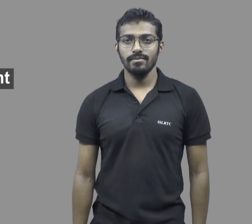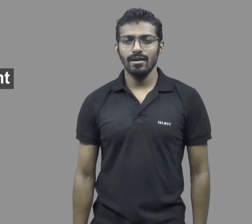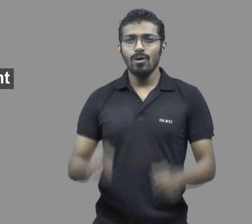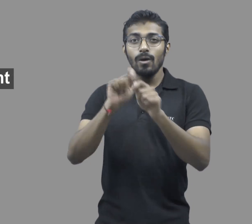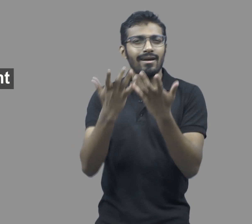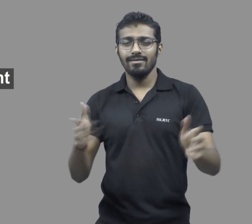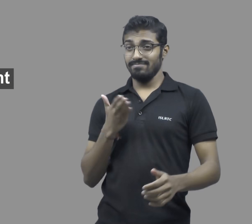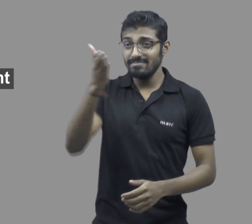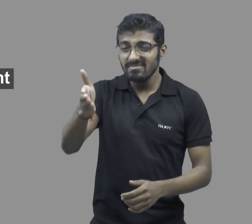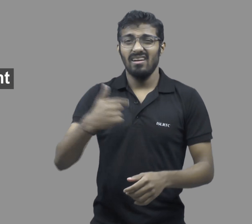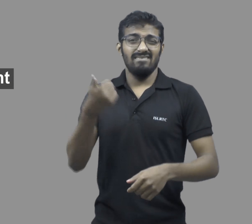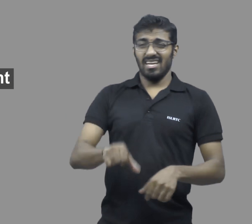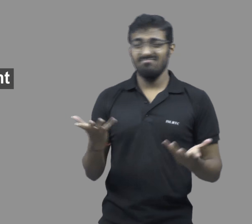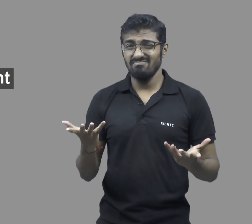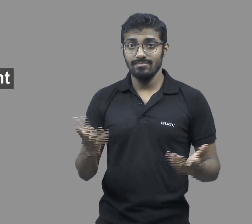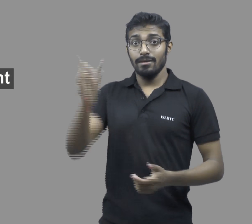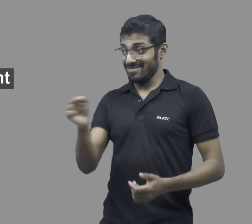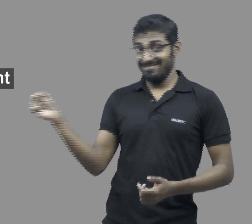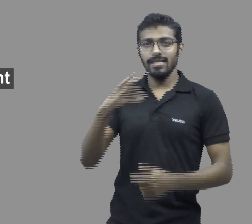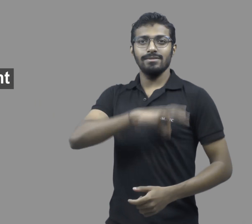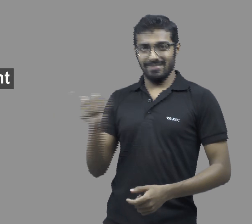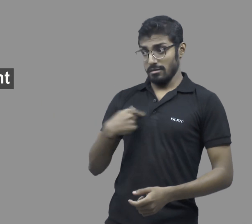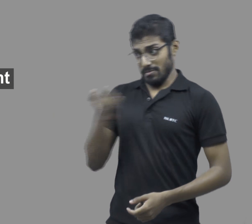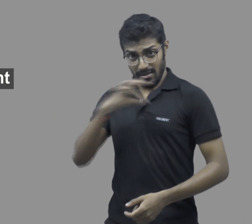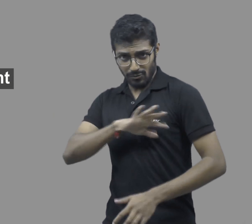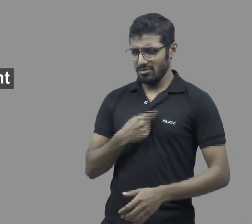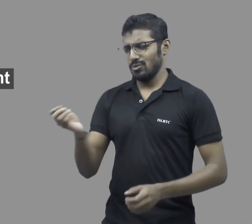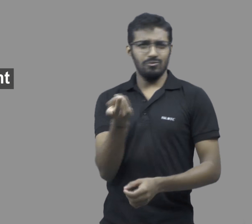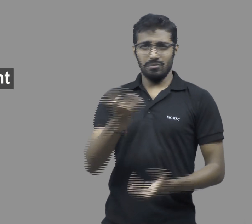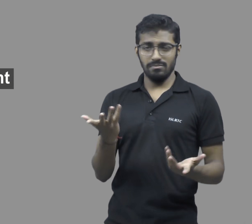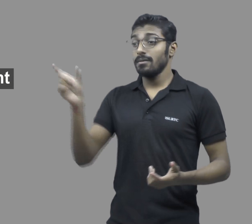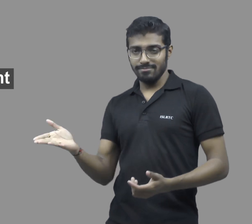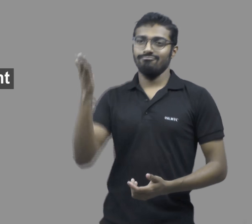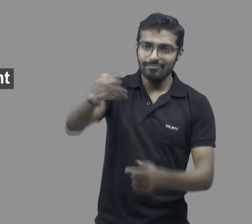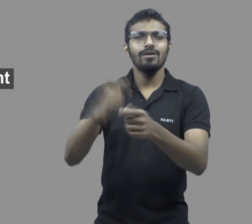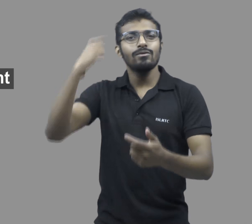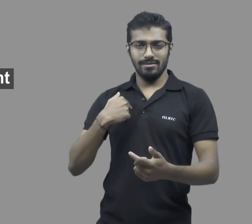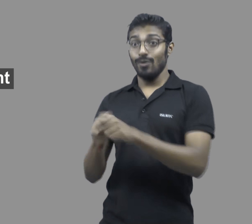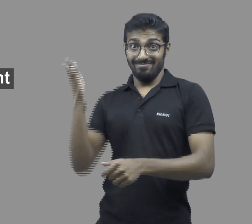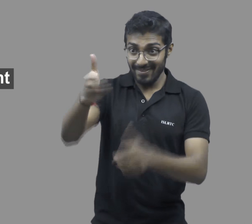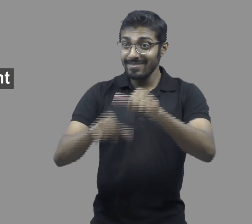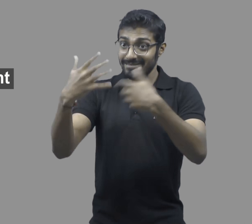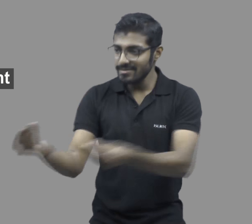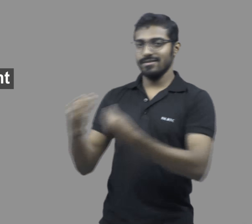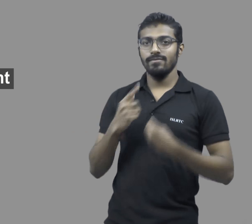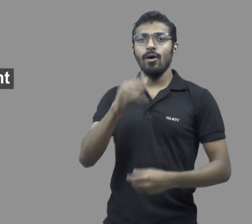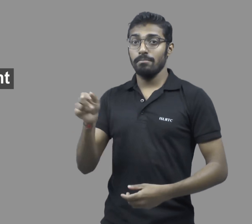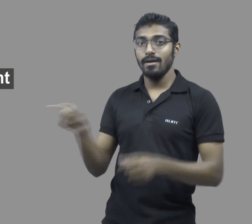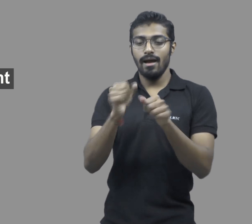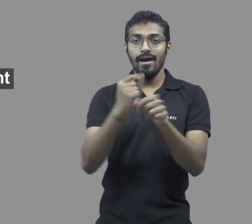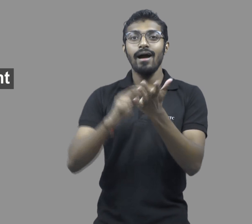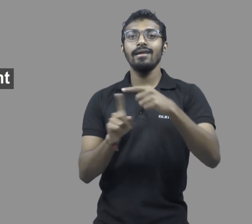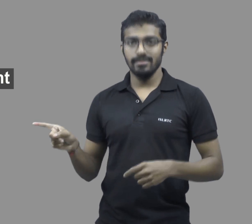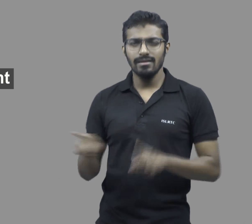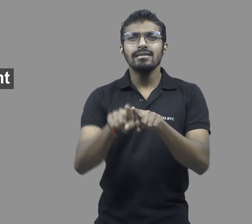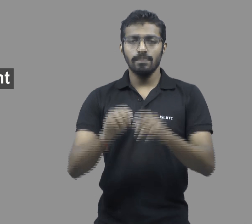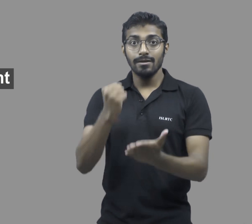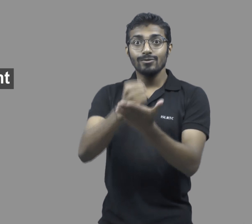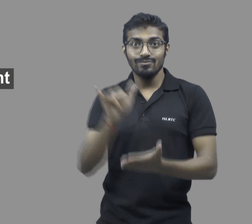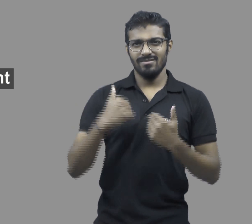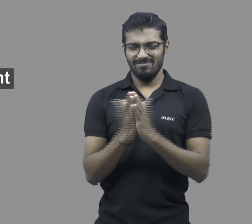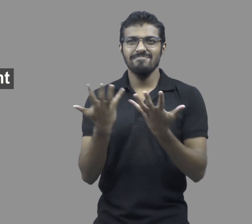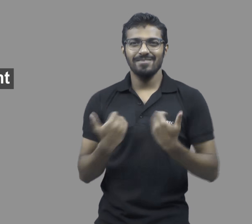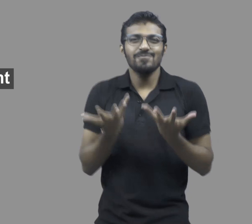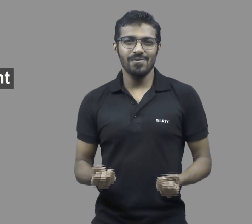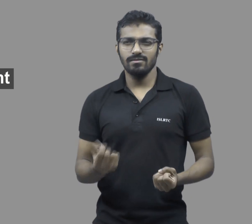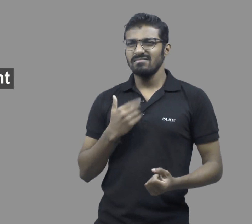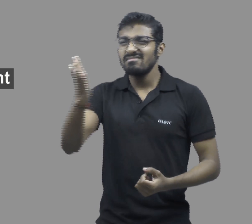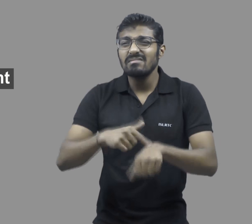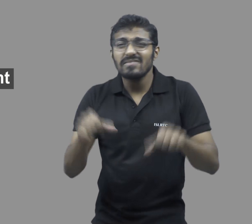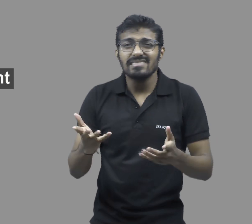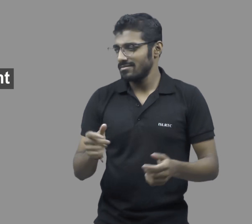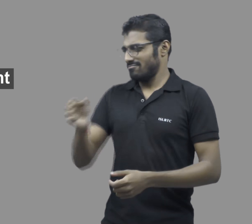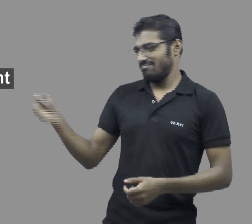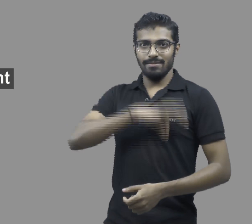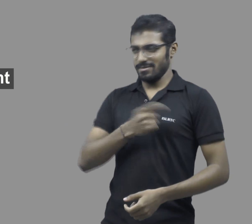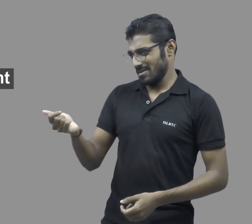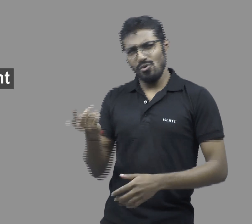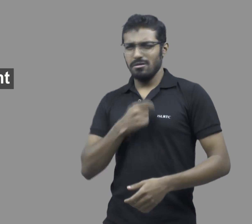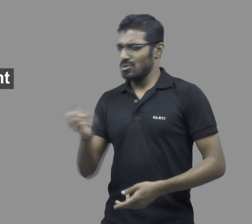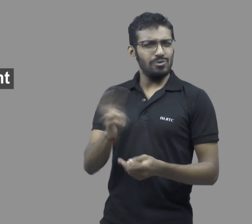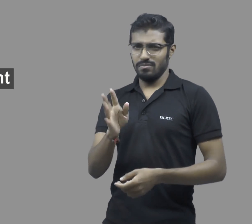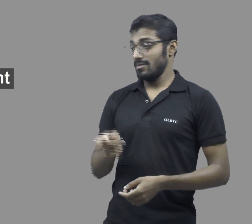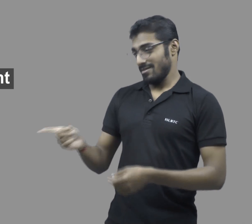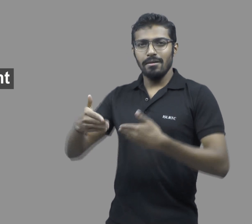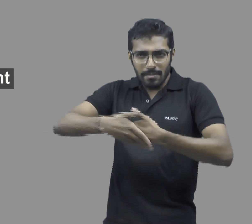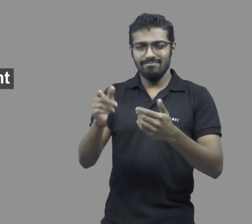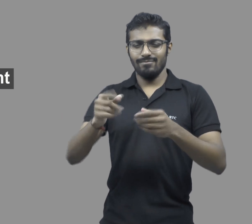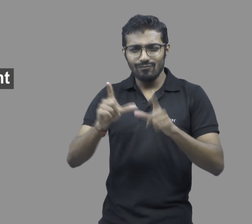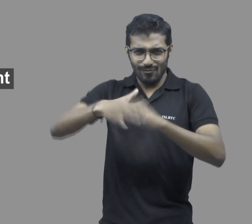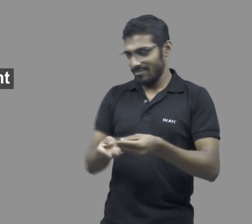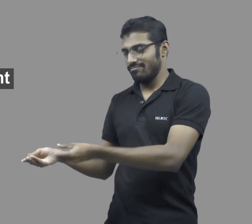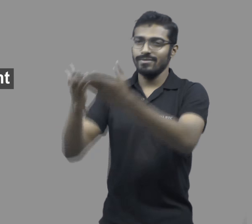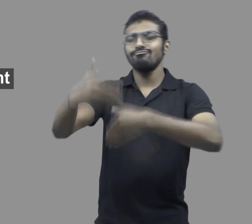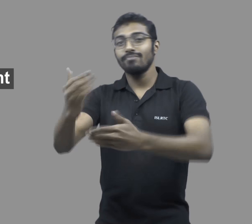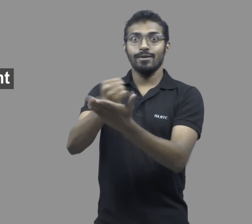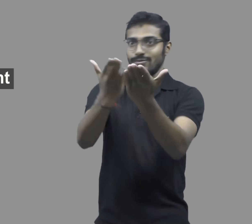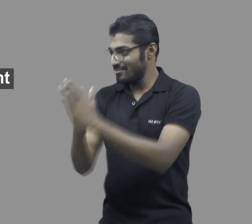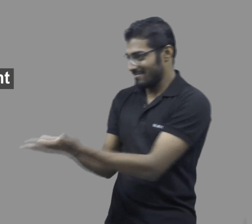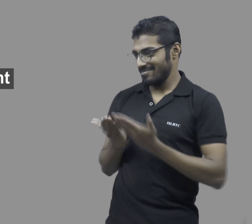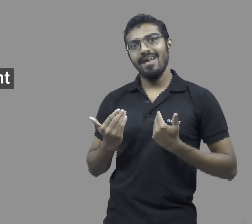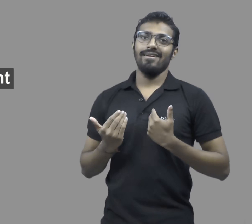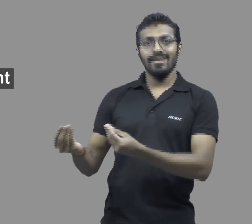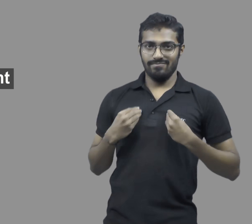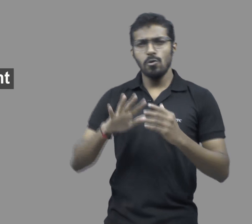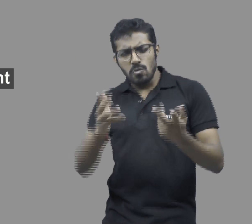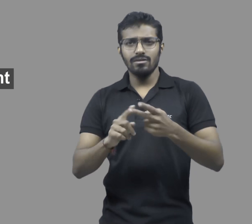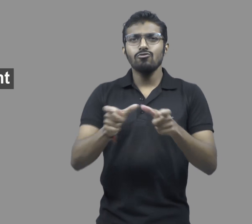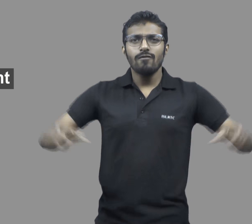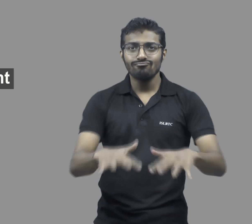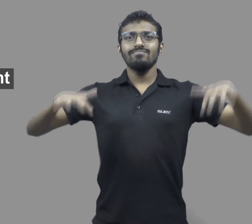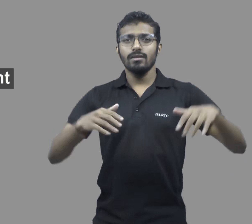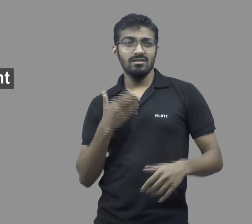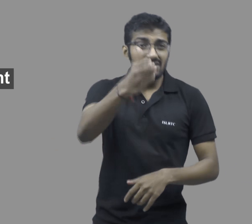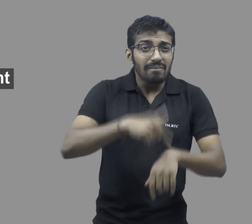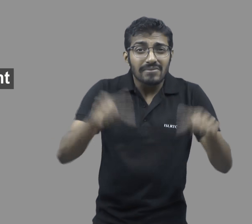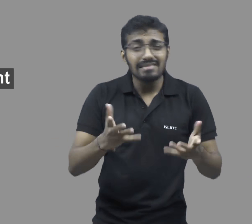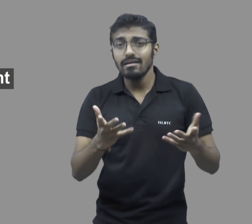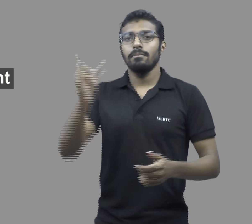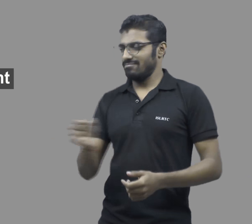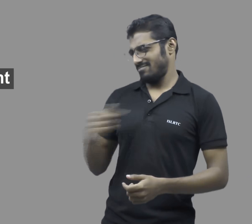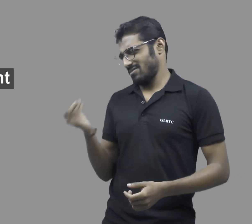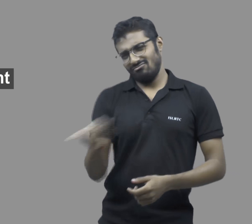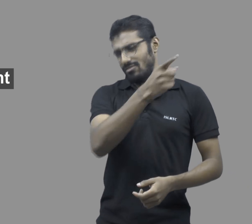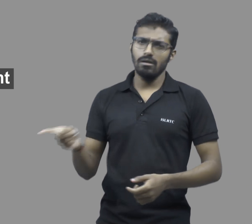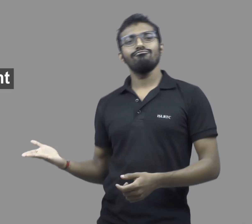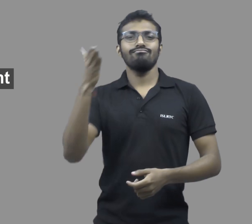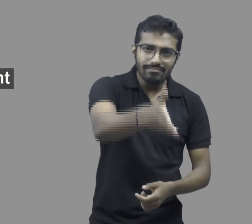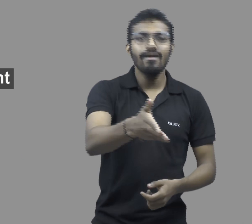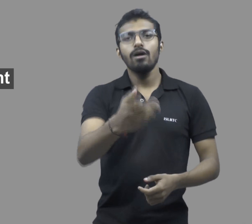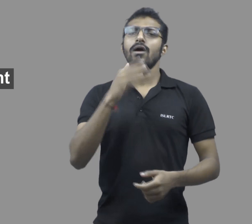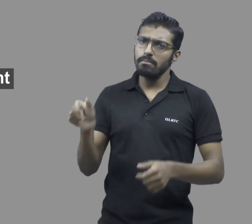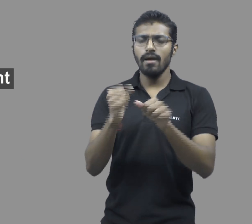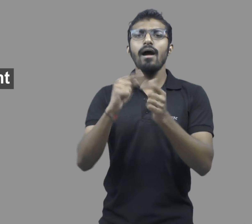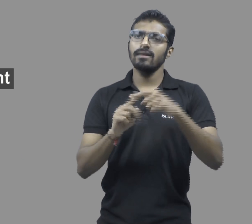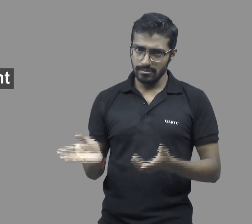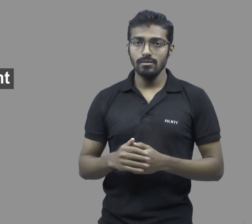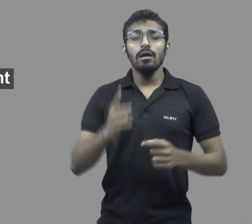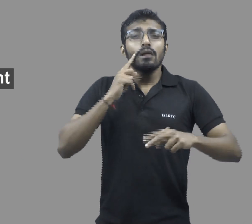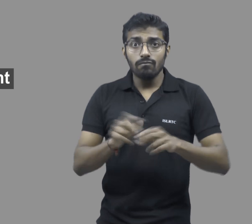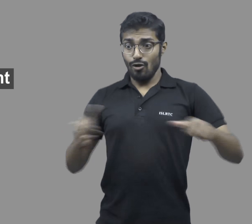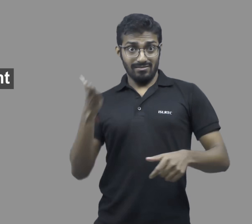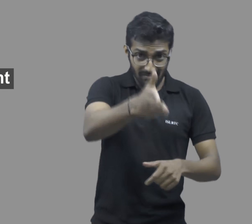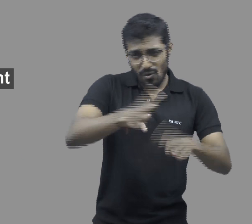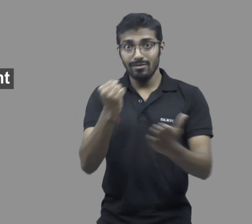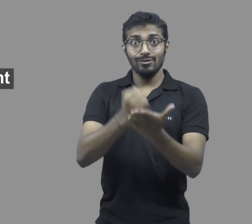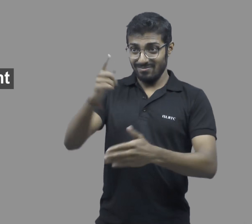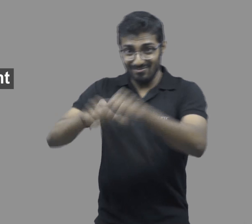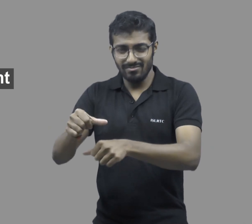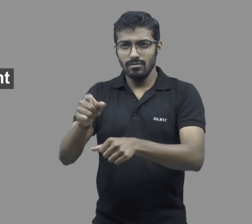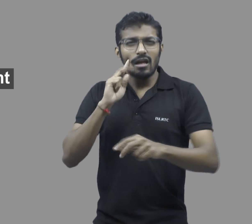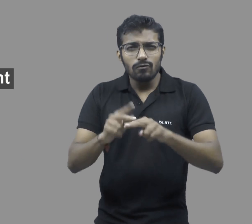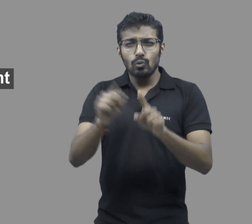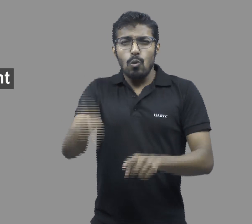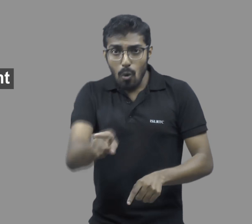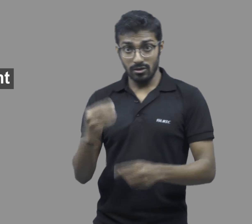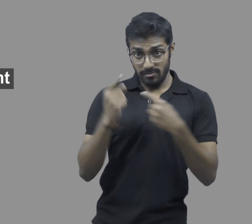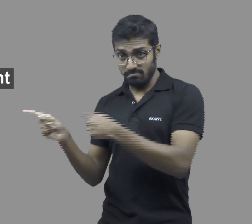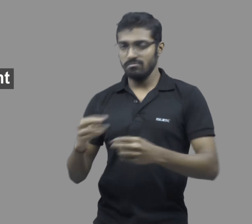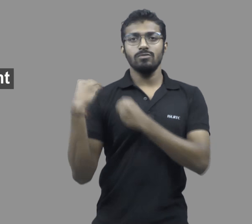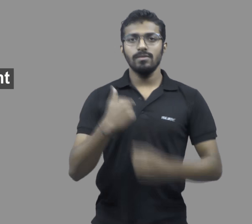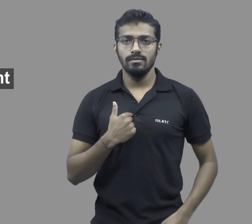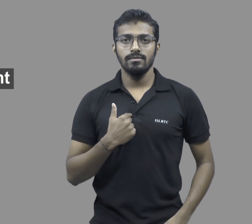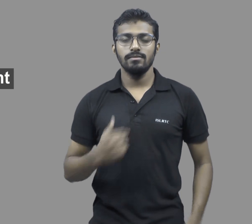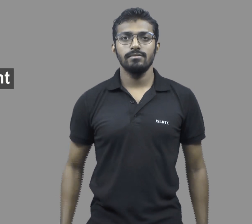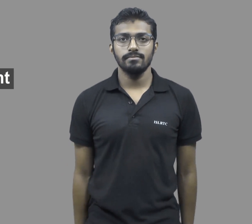Agent